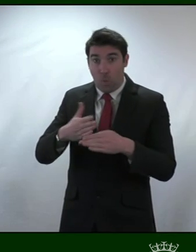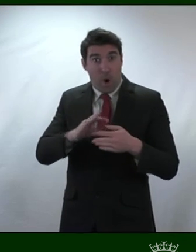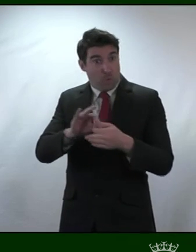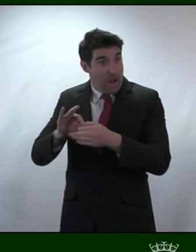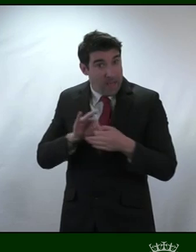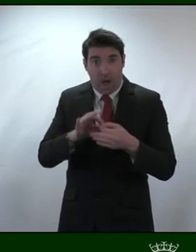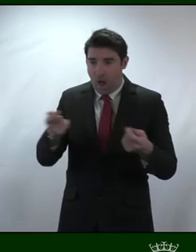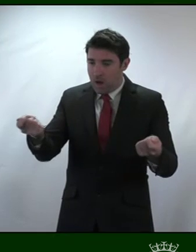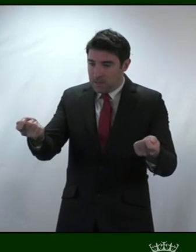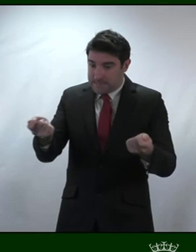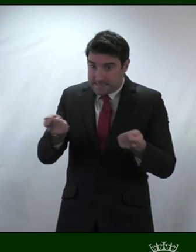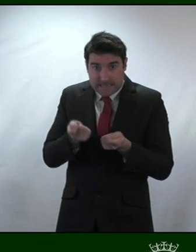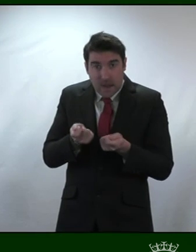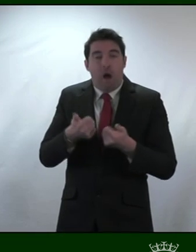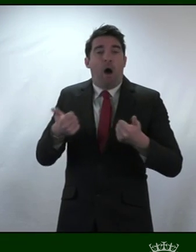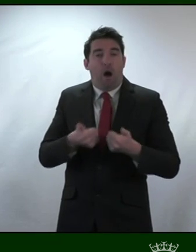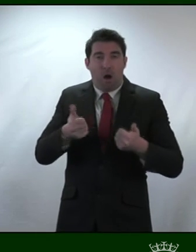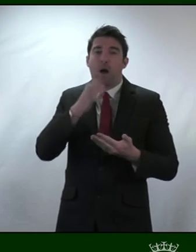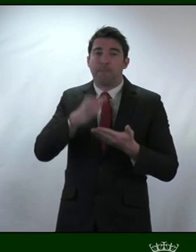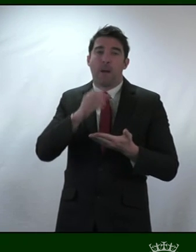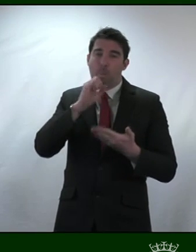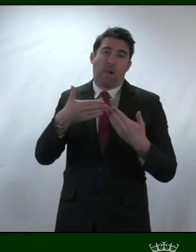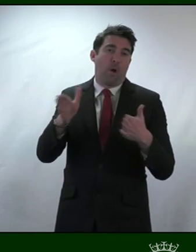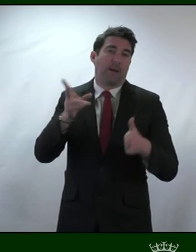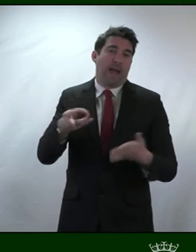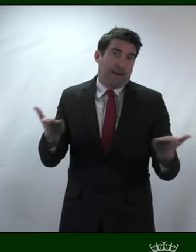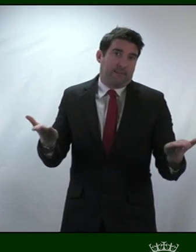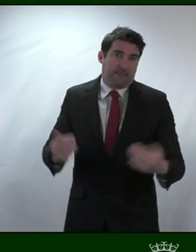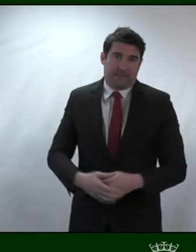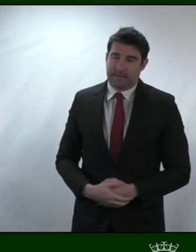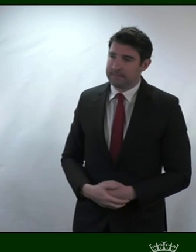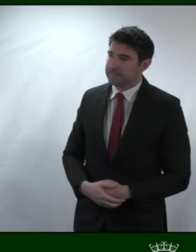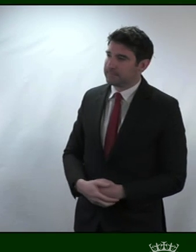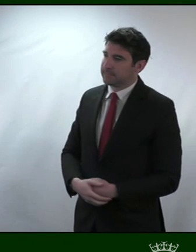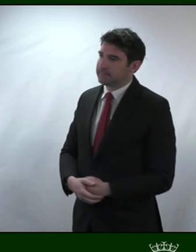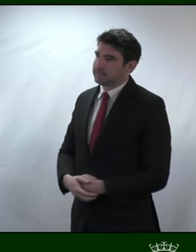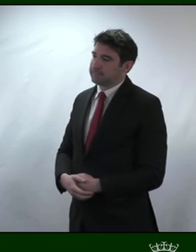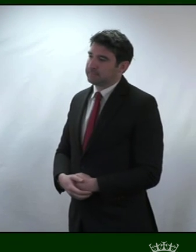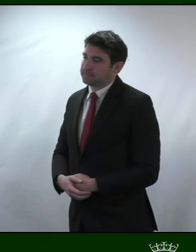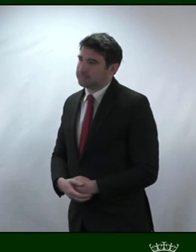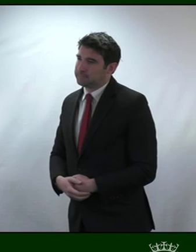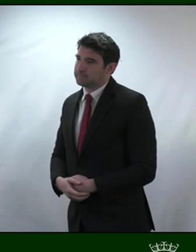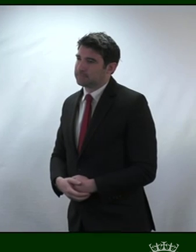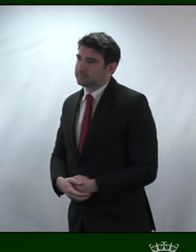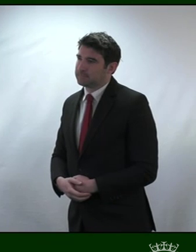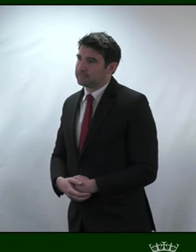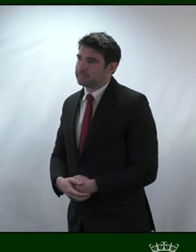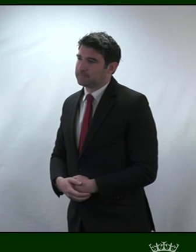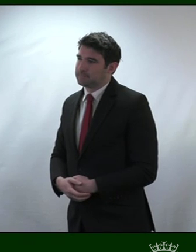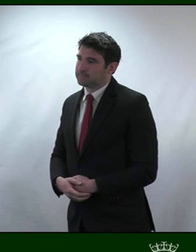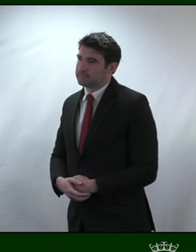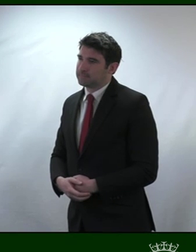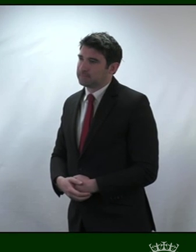What steps the Government have taken to help ensure that businesses are prepared for the end of the transition period.